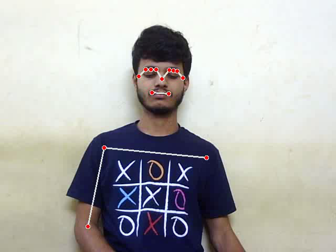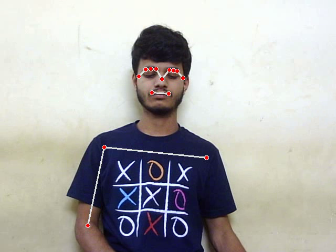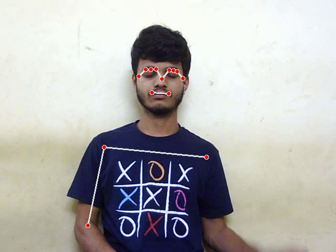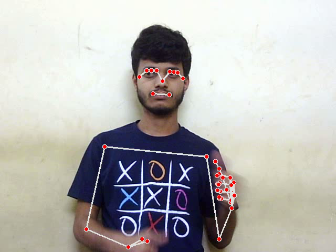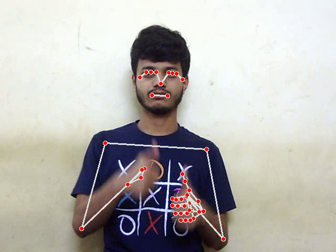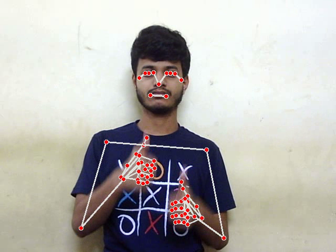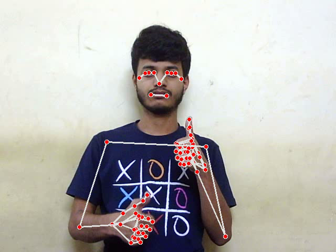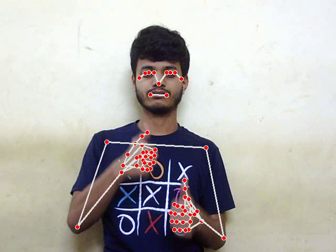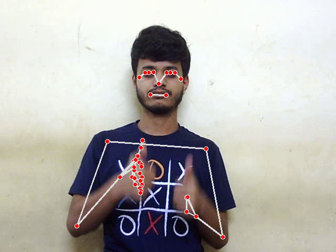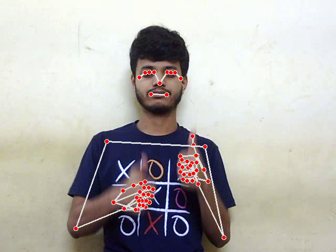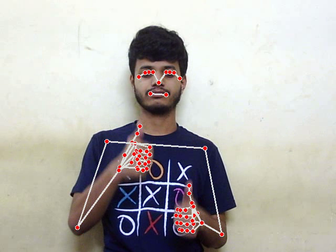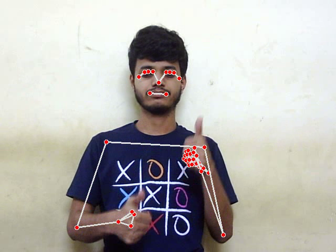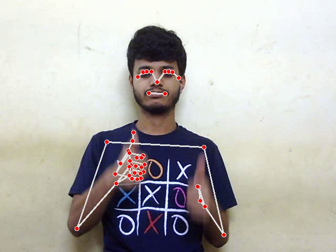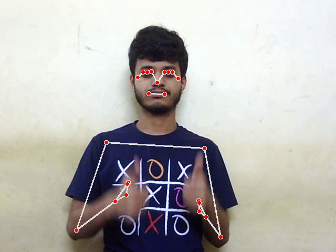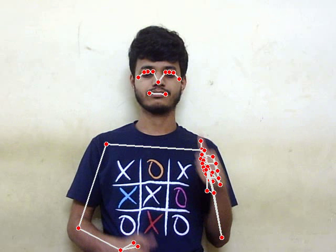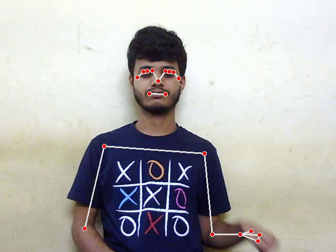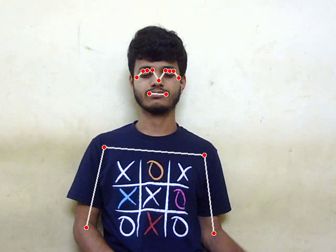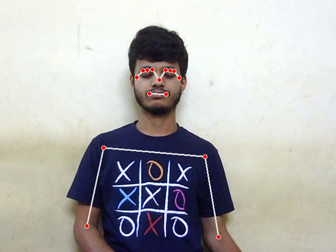which